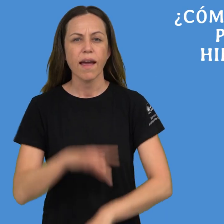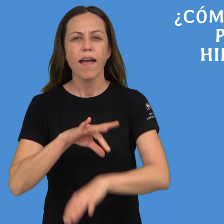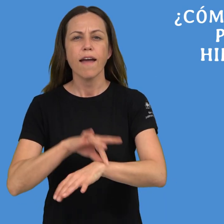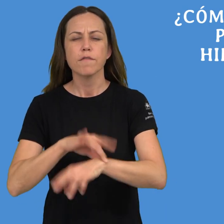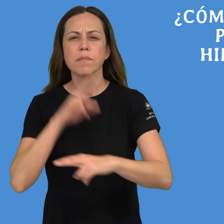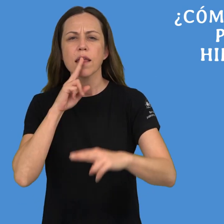enfermo